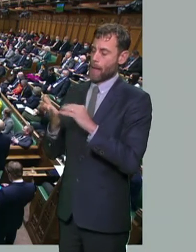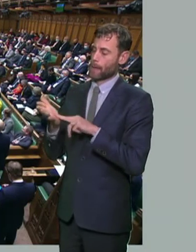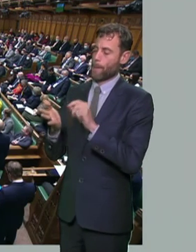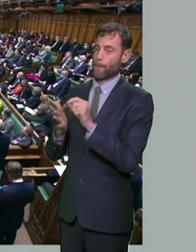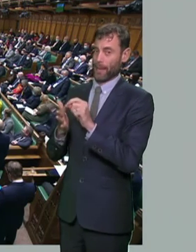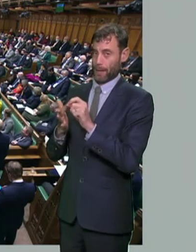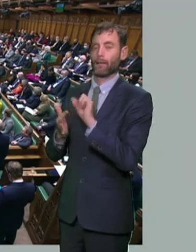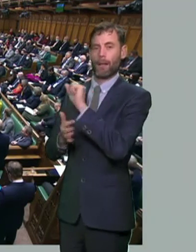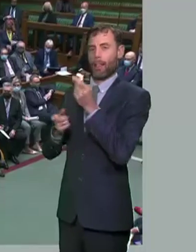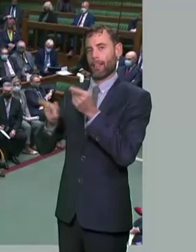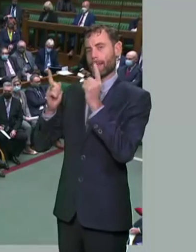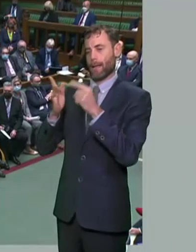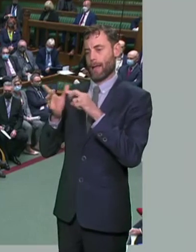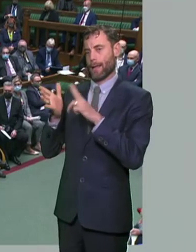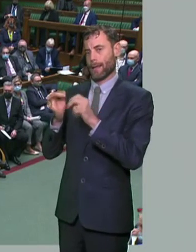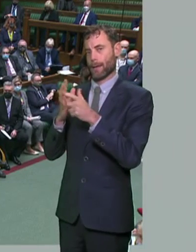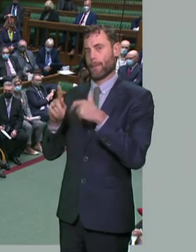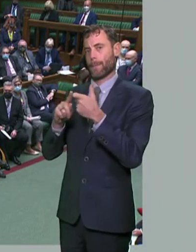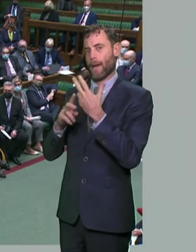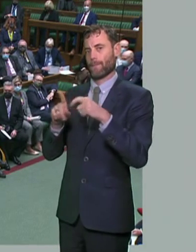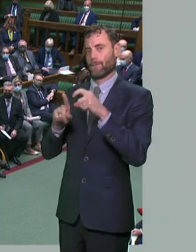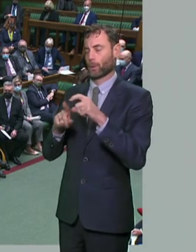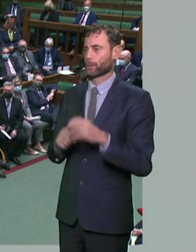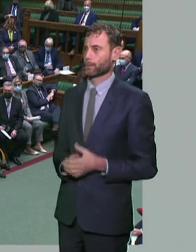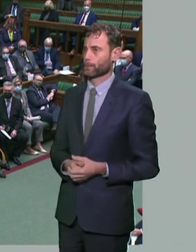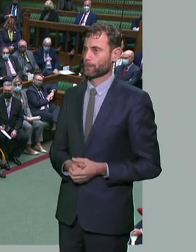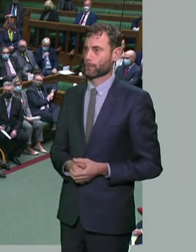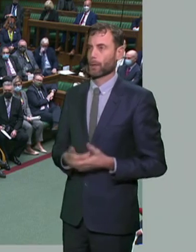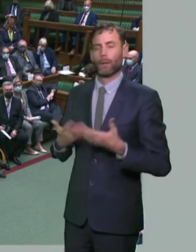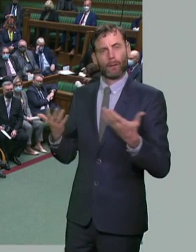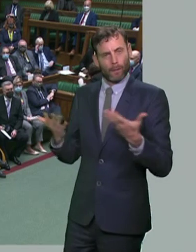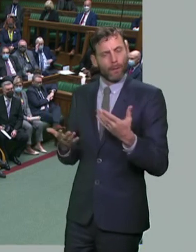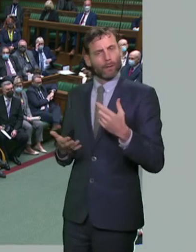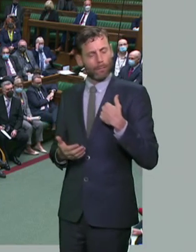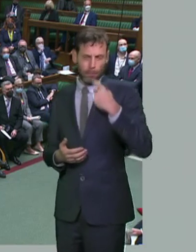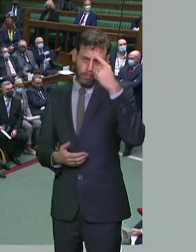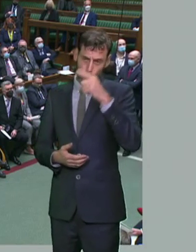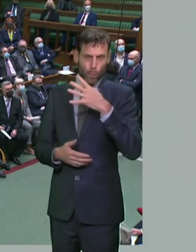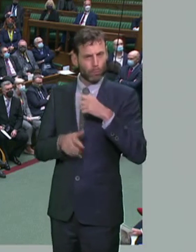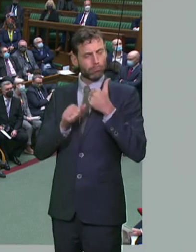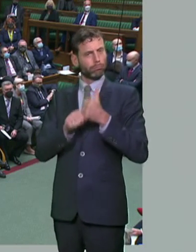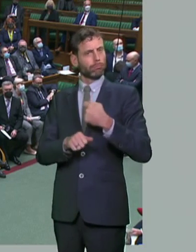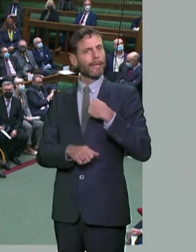I am sure, Mr Speaker, that you will wish to join me and the rest of the House in welcoming the Moderator of the